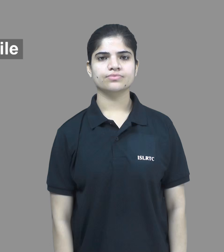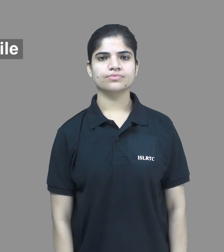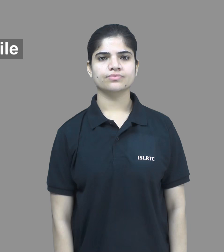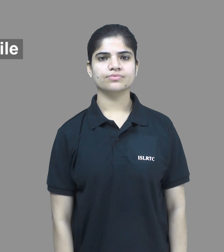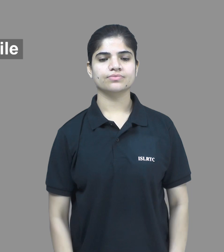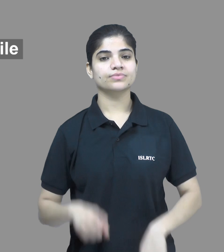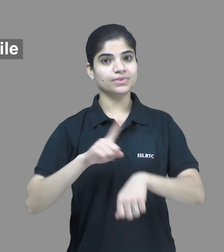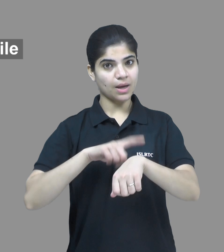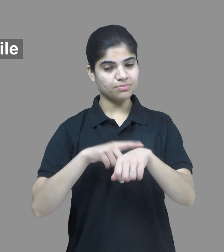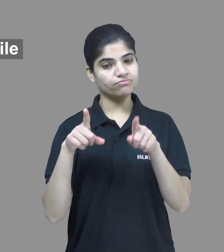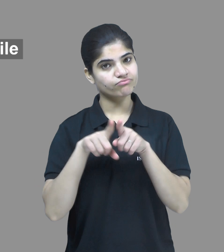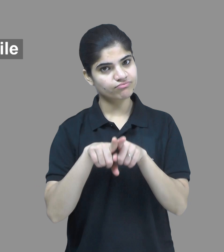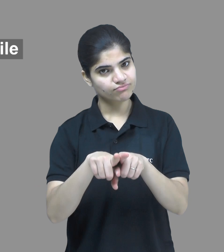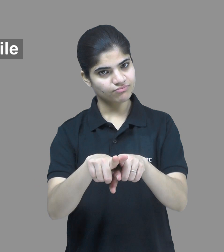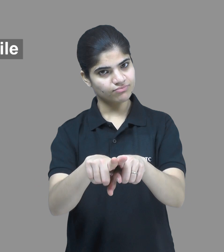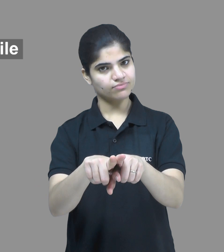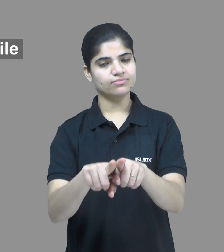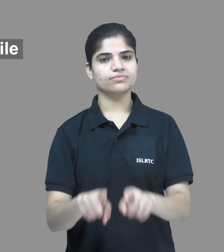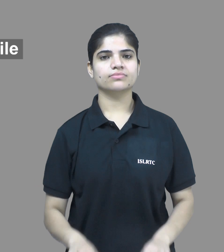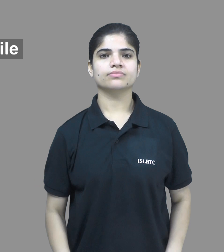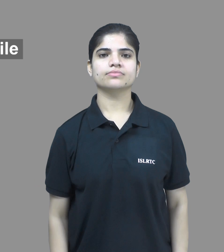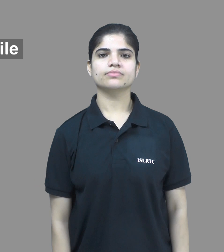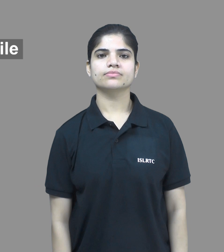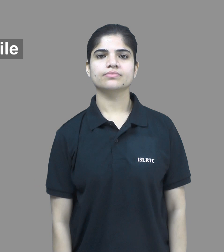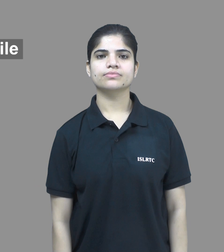While